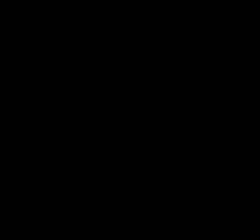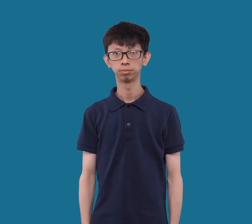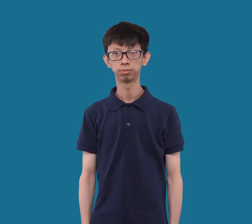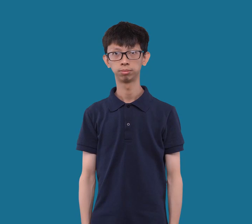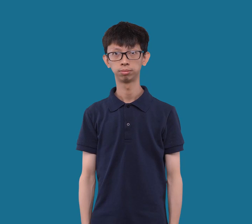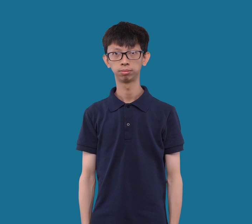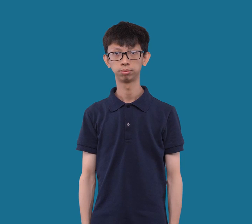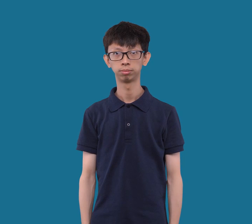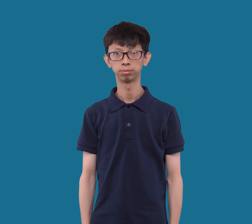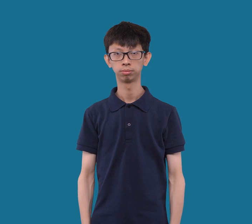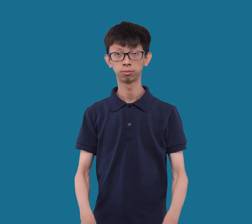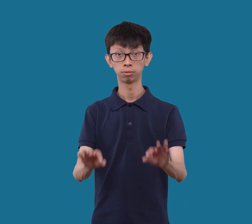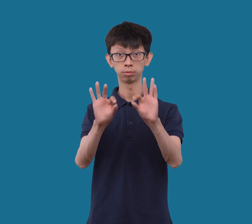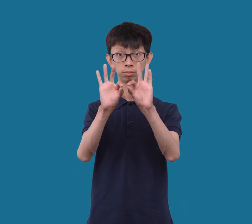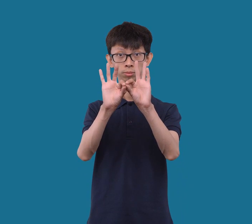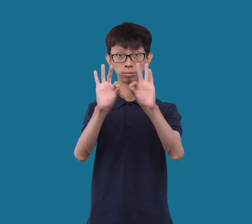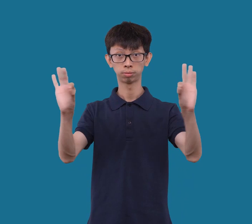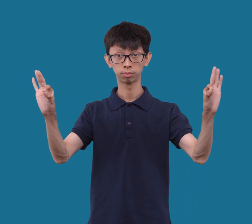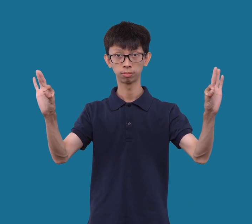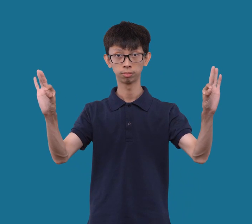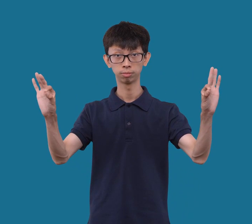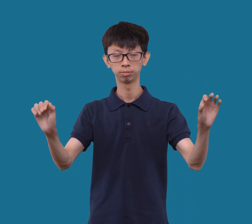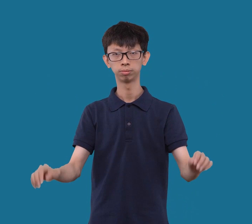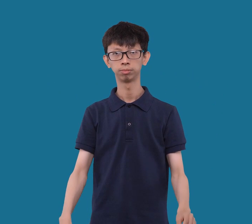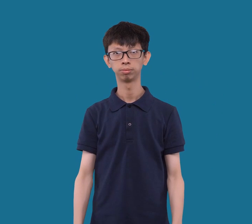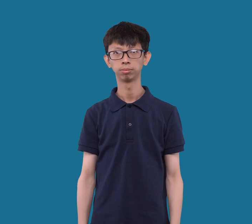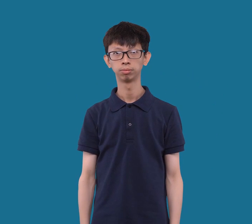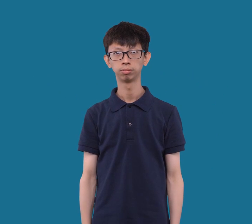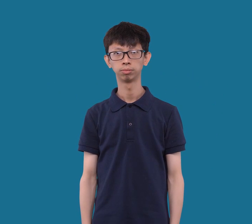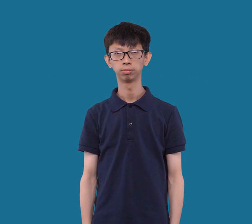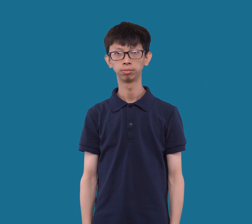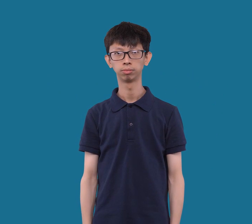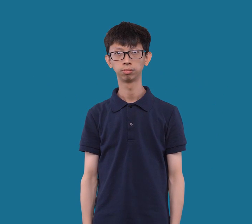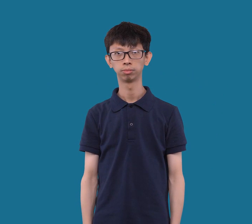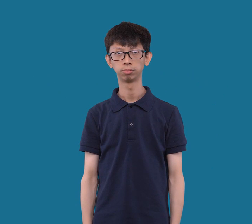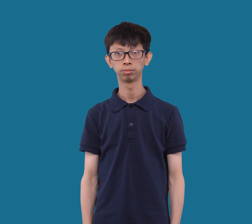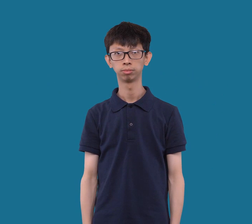đường thẳng